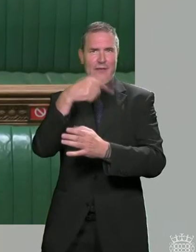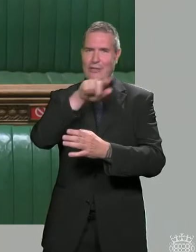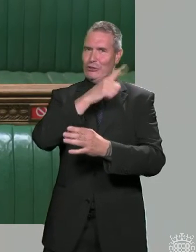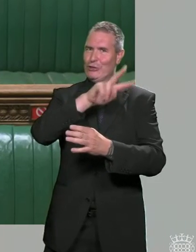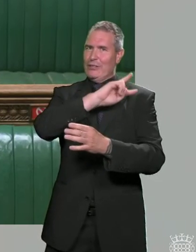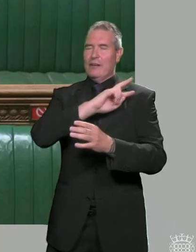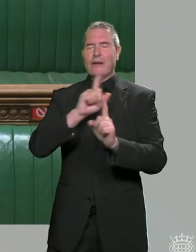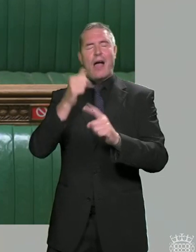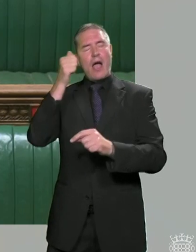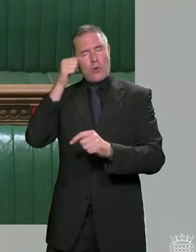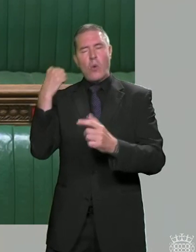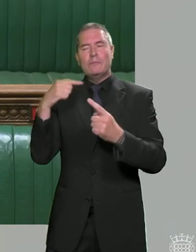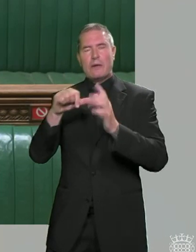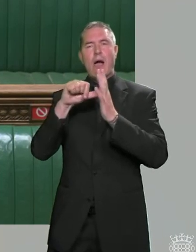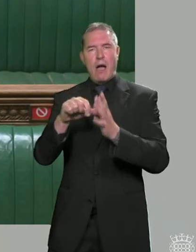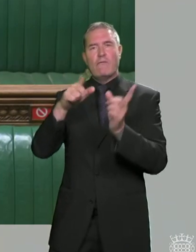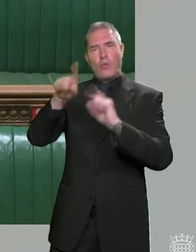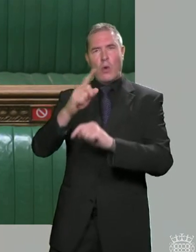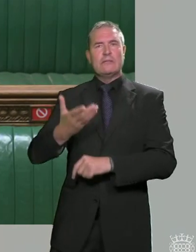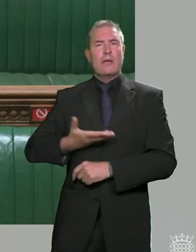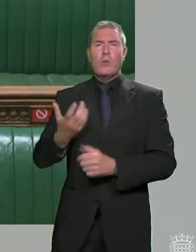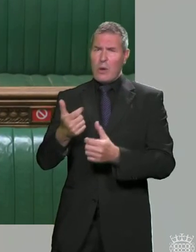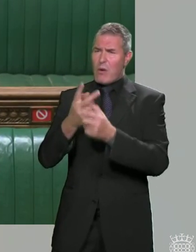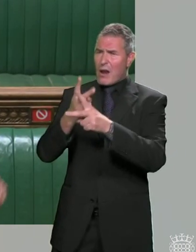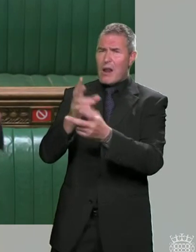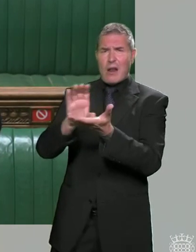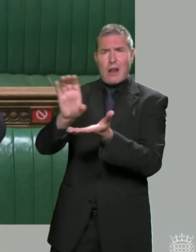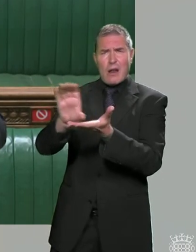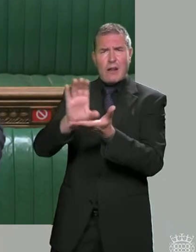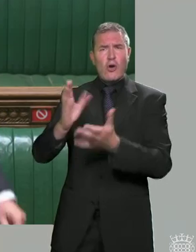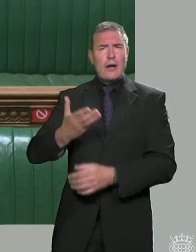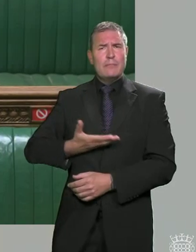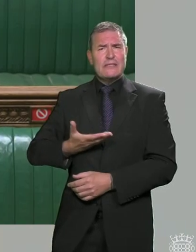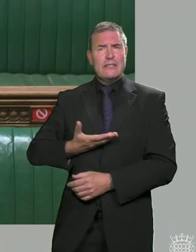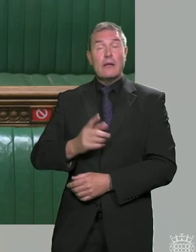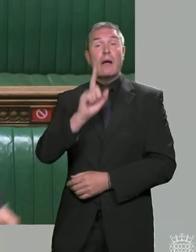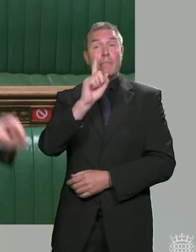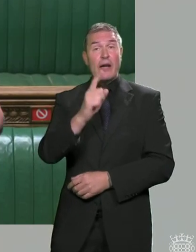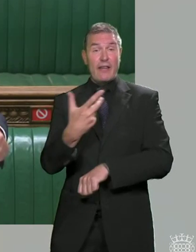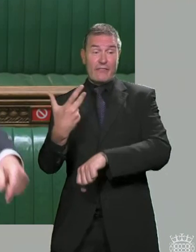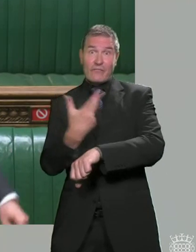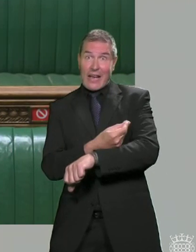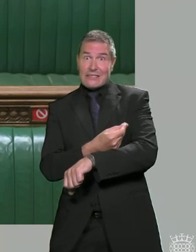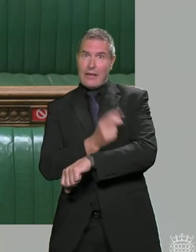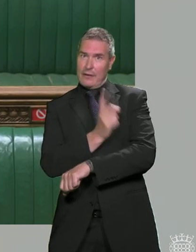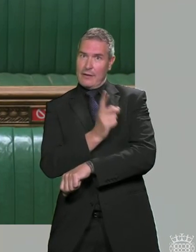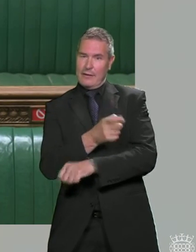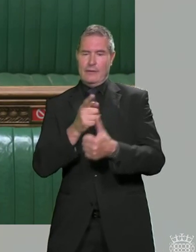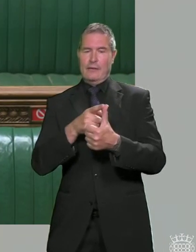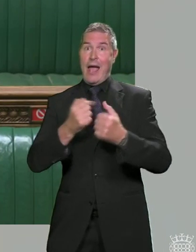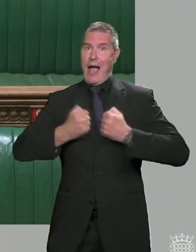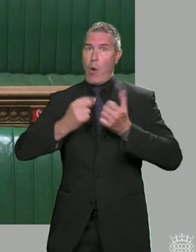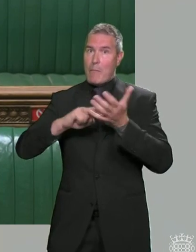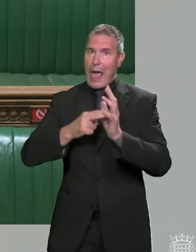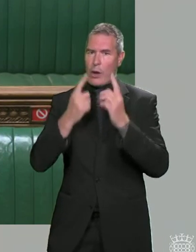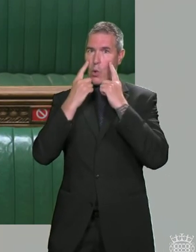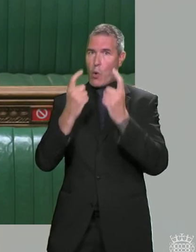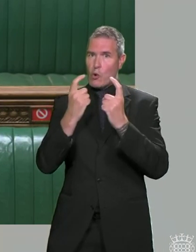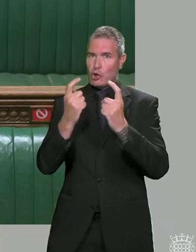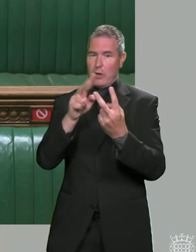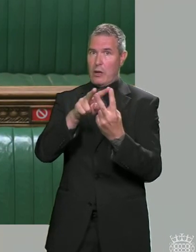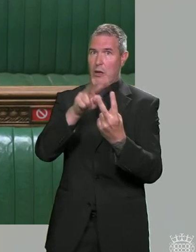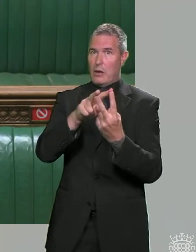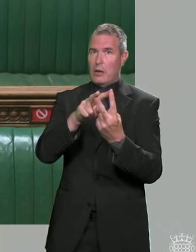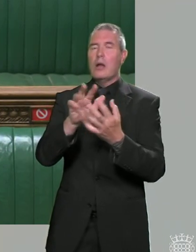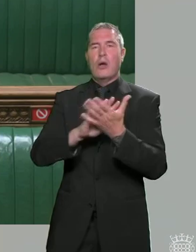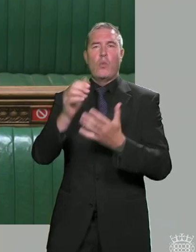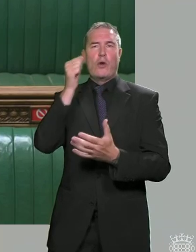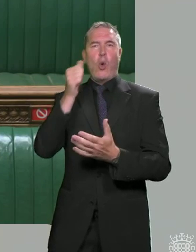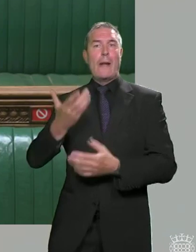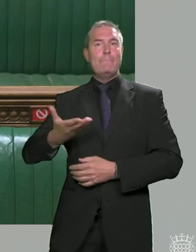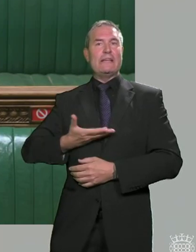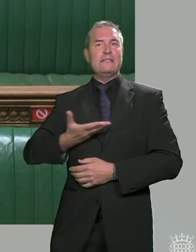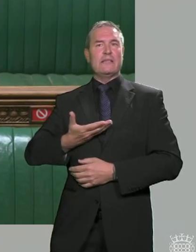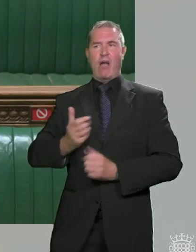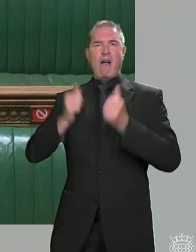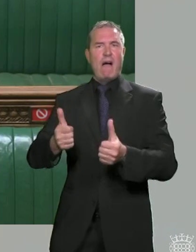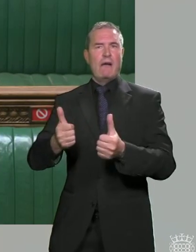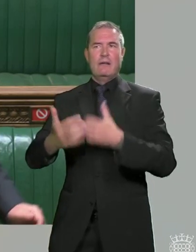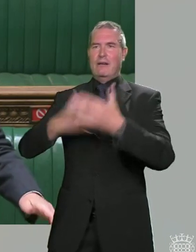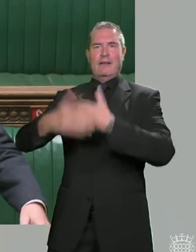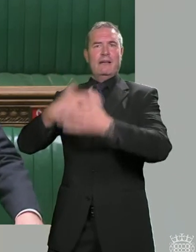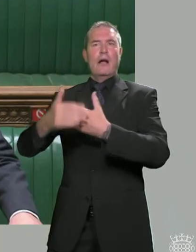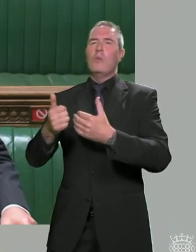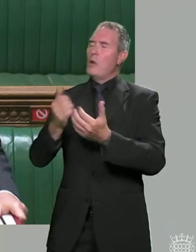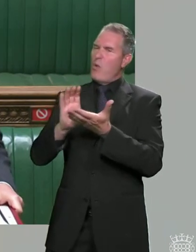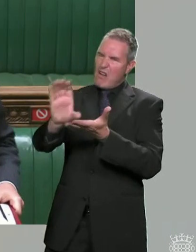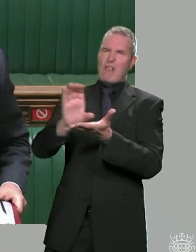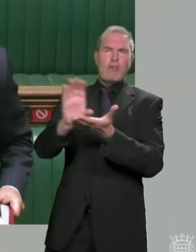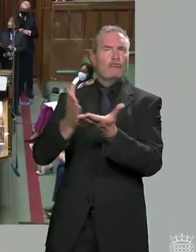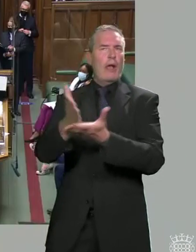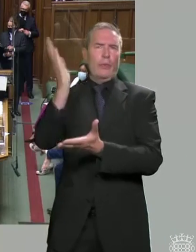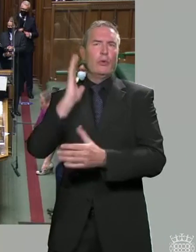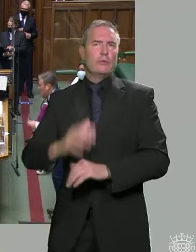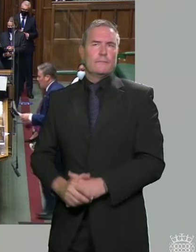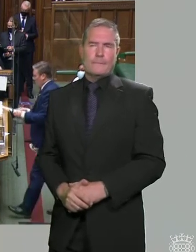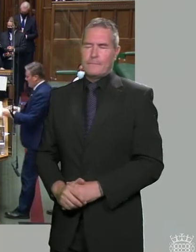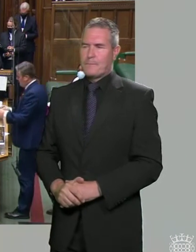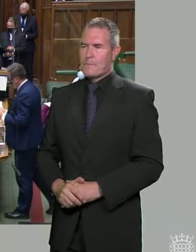I know how tough things have been, and we will look after business throughout this pandemic, but thanks to the vaccine roll-out and the cautious steps we are taking, we are seeing a shot in the arm for business across the country, and we will look after them all the way.